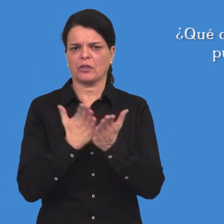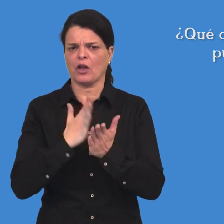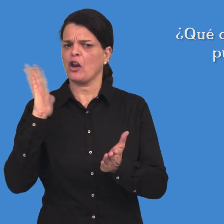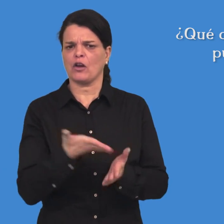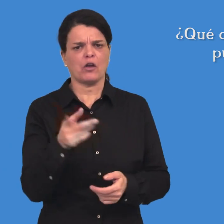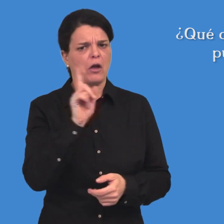afectar